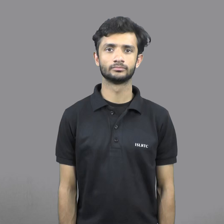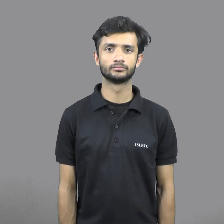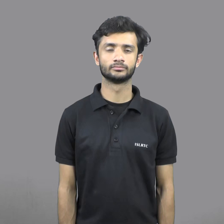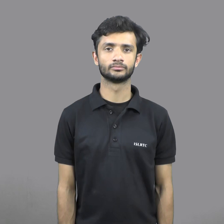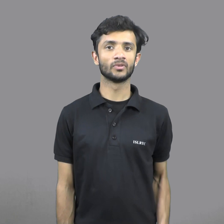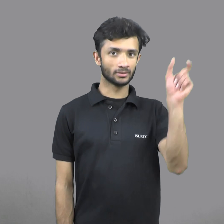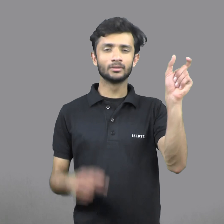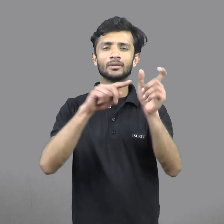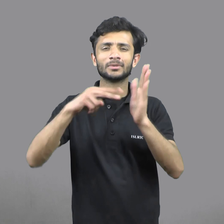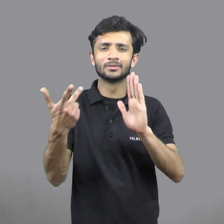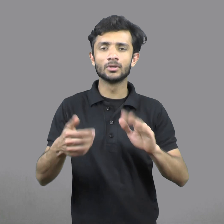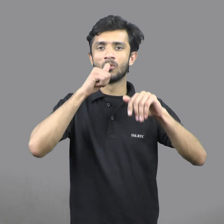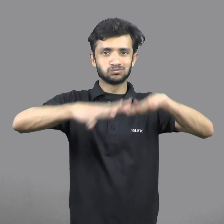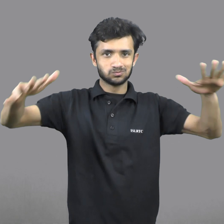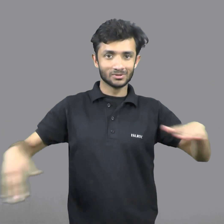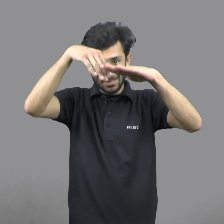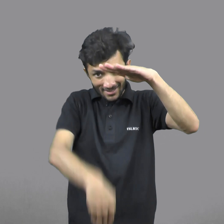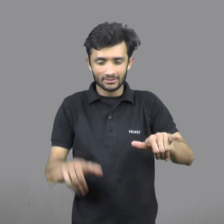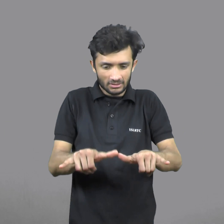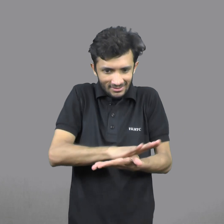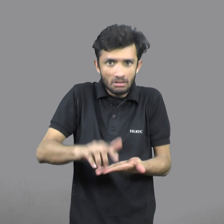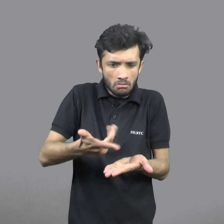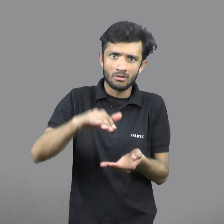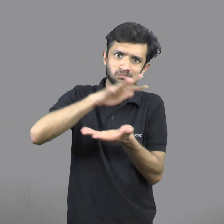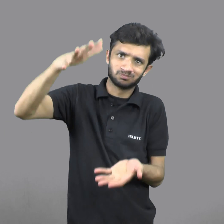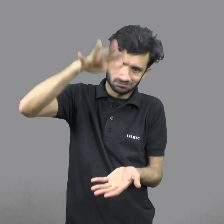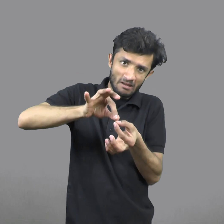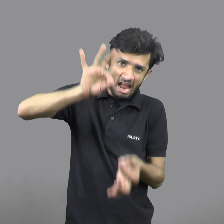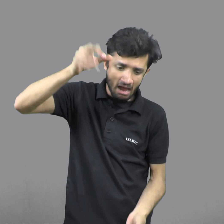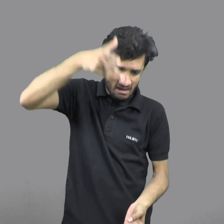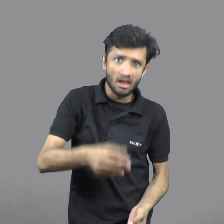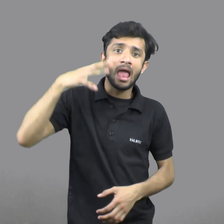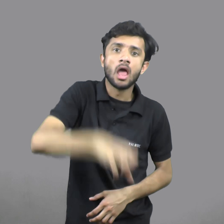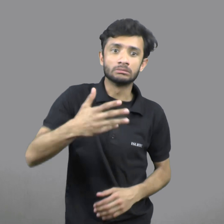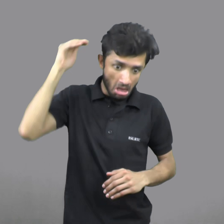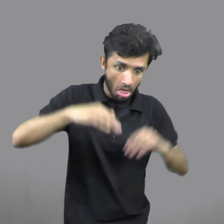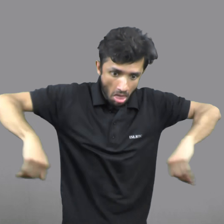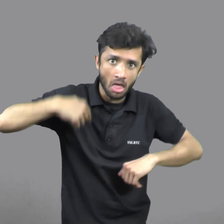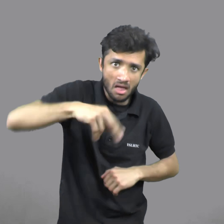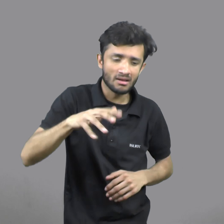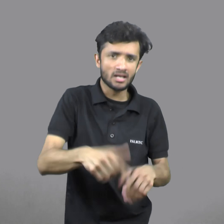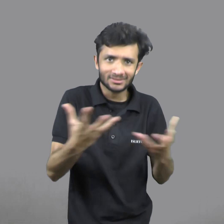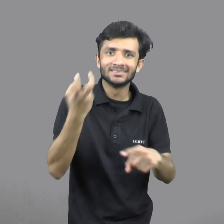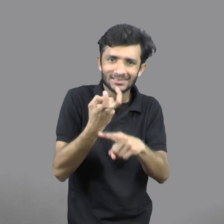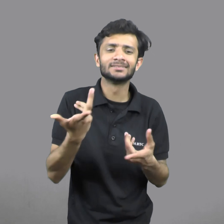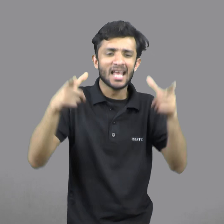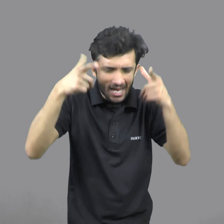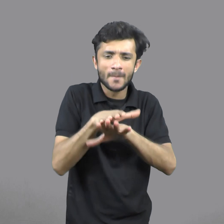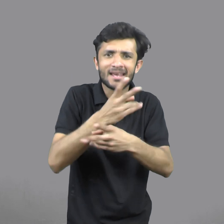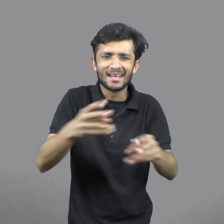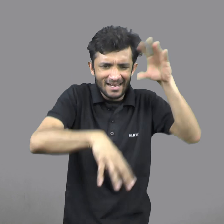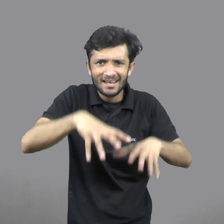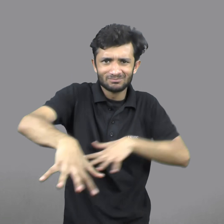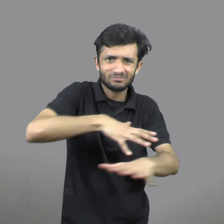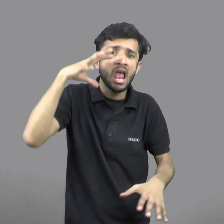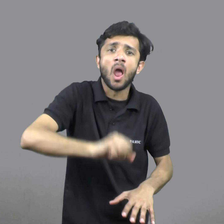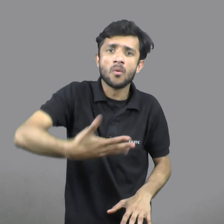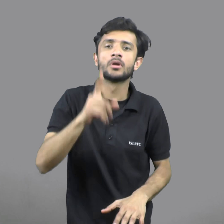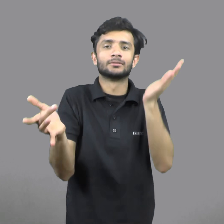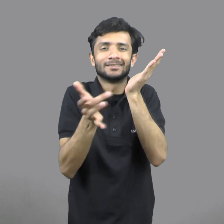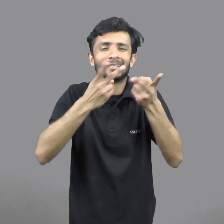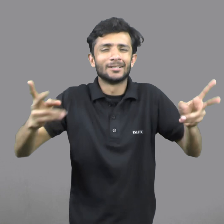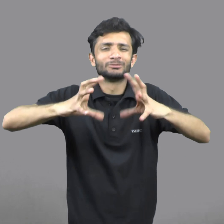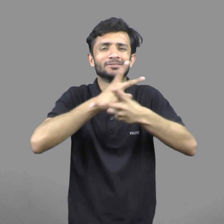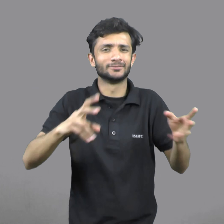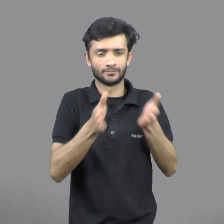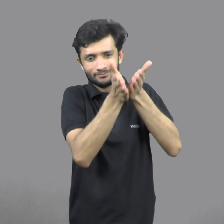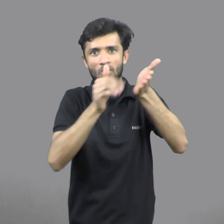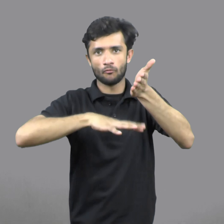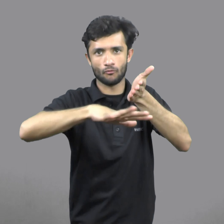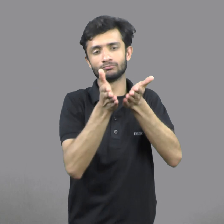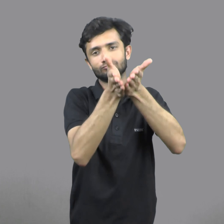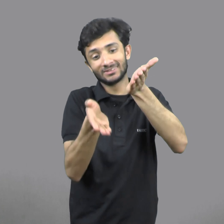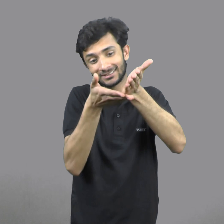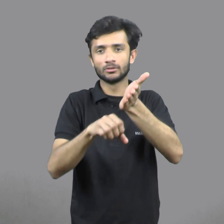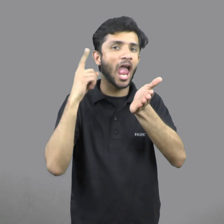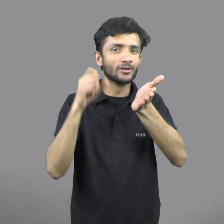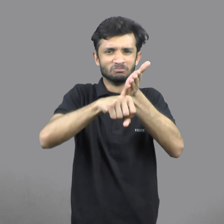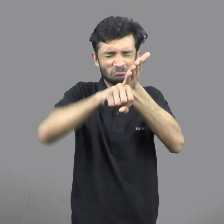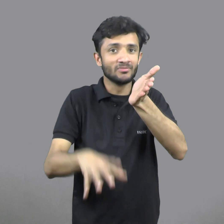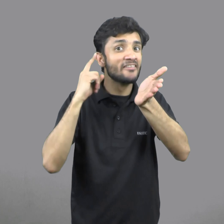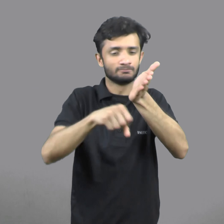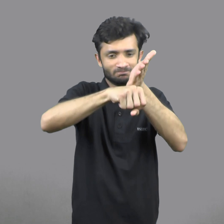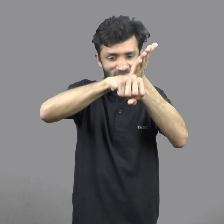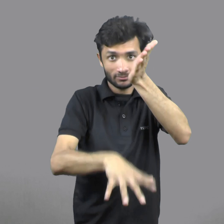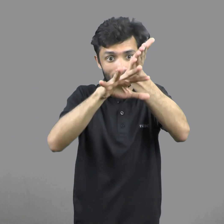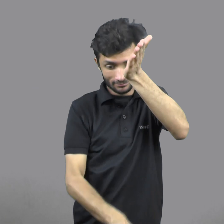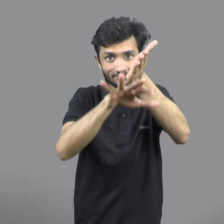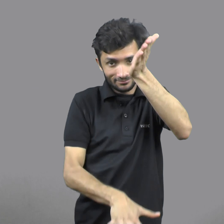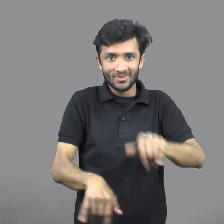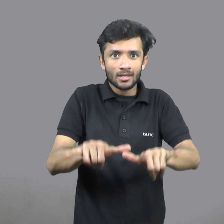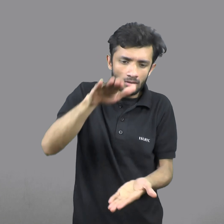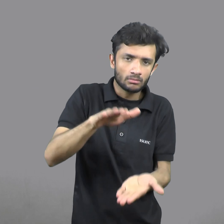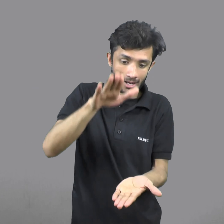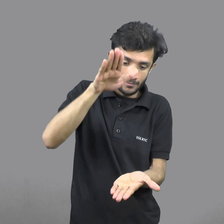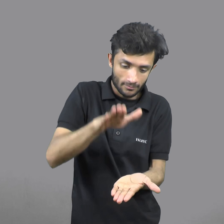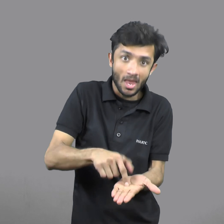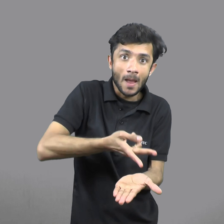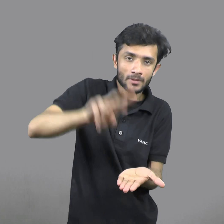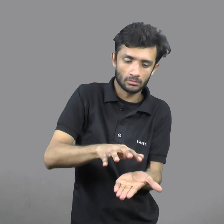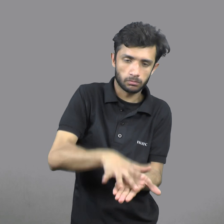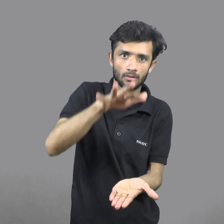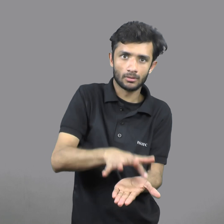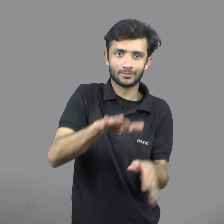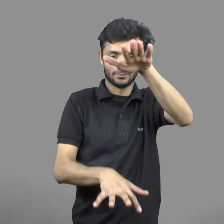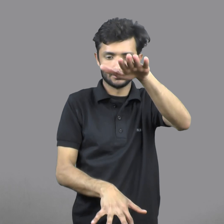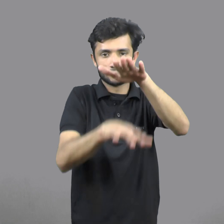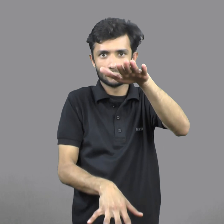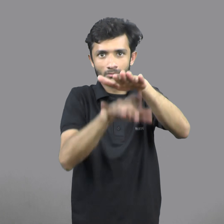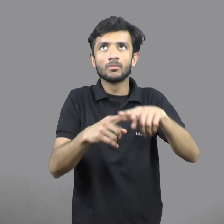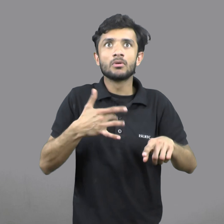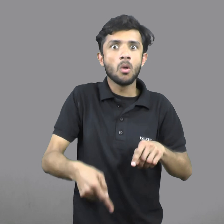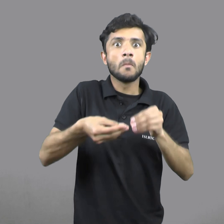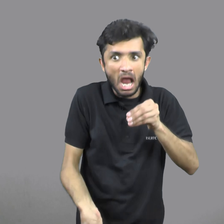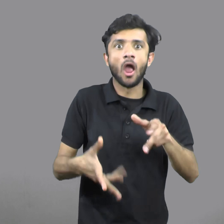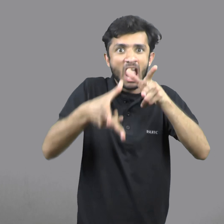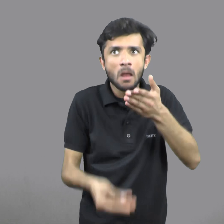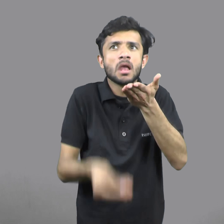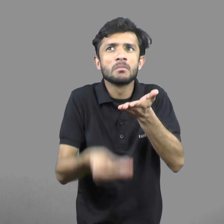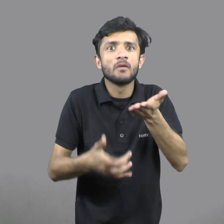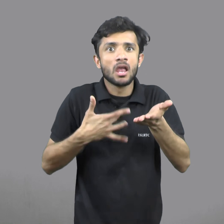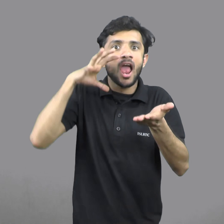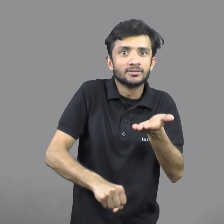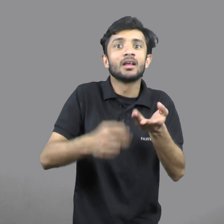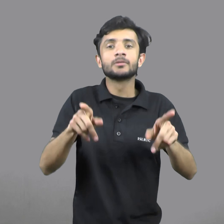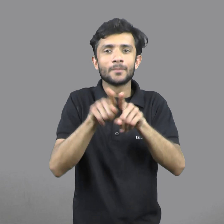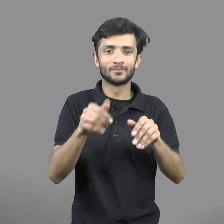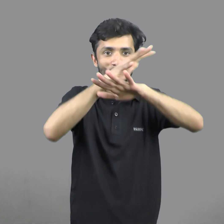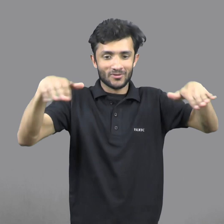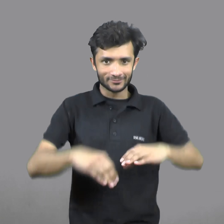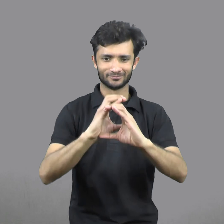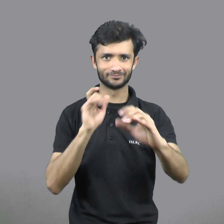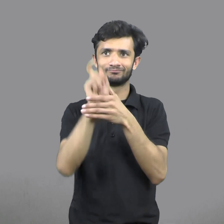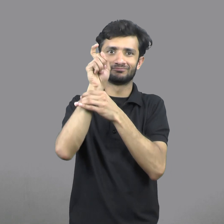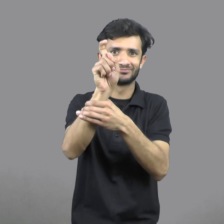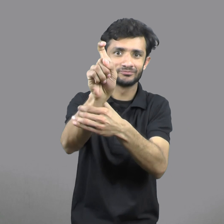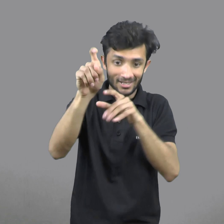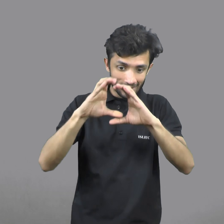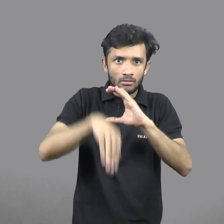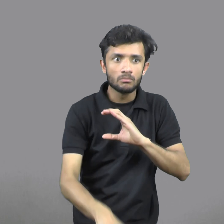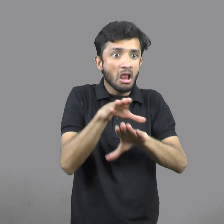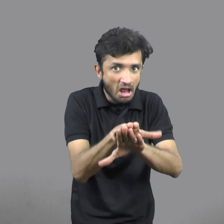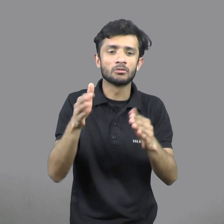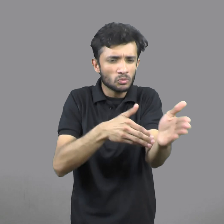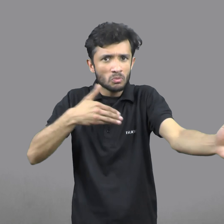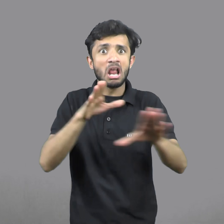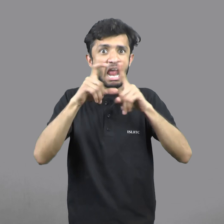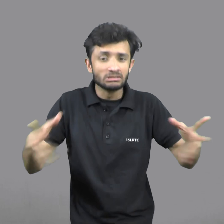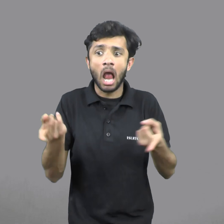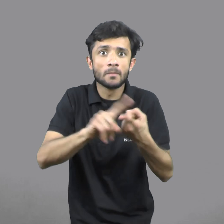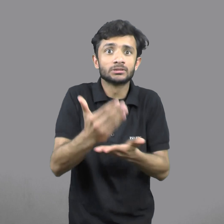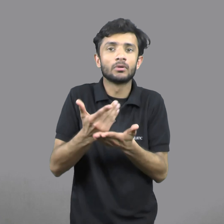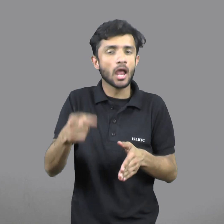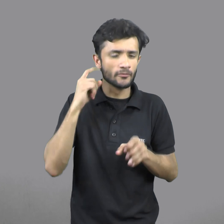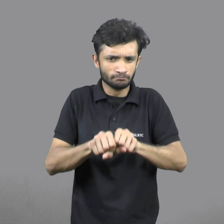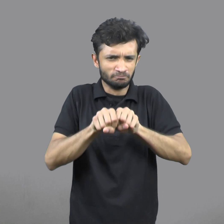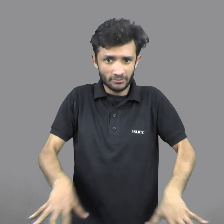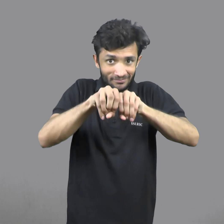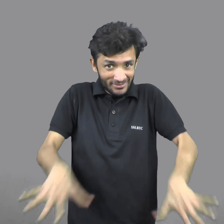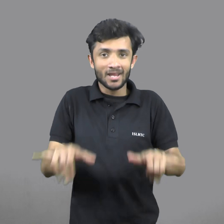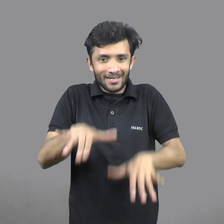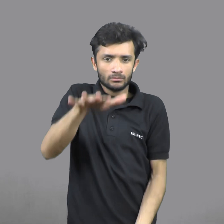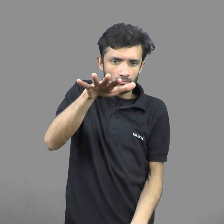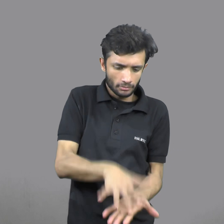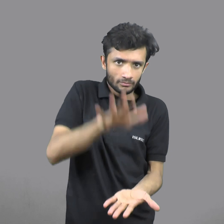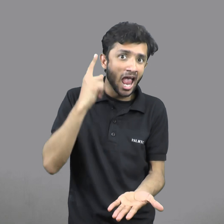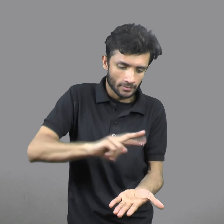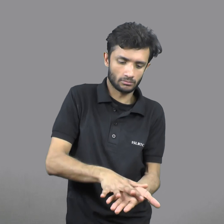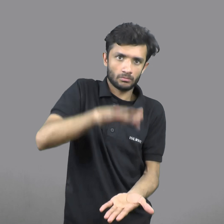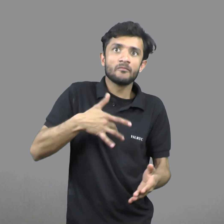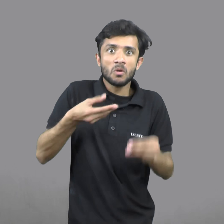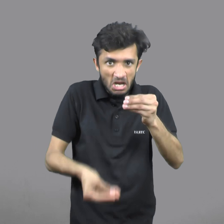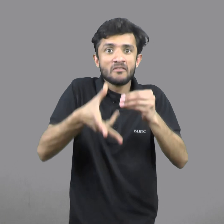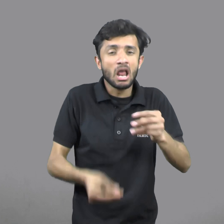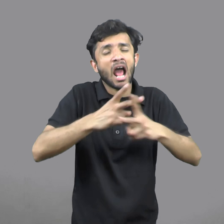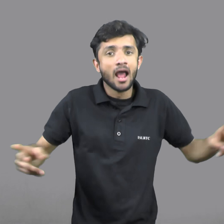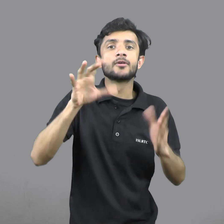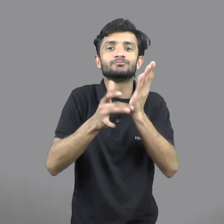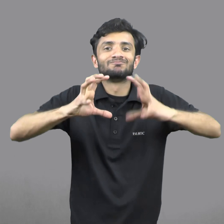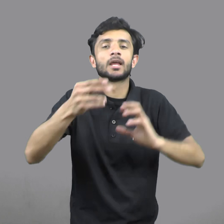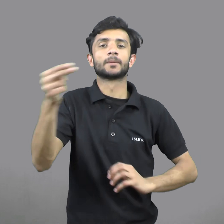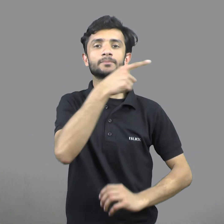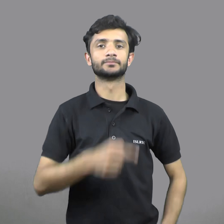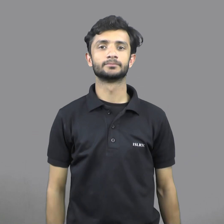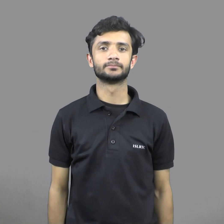Sonar System